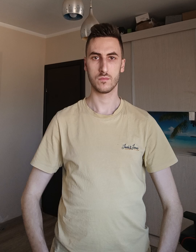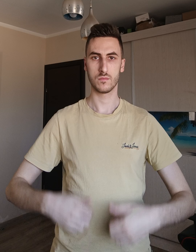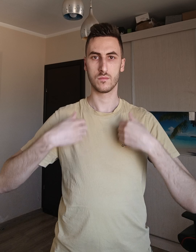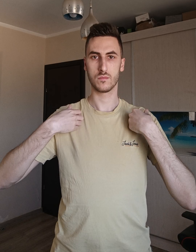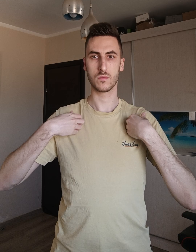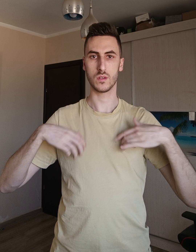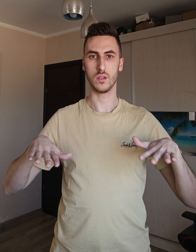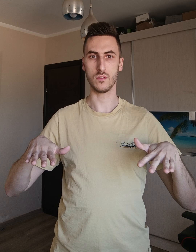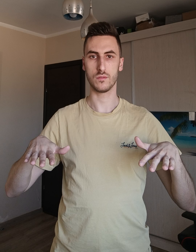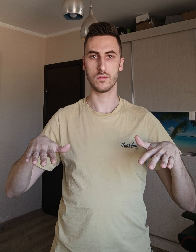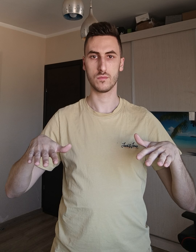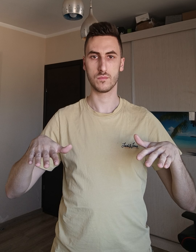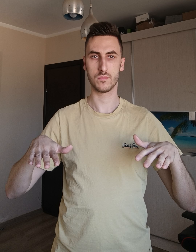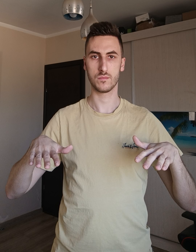עייף